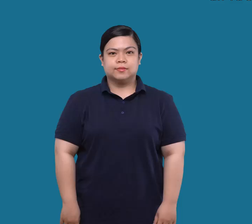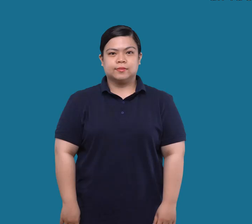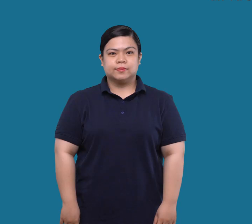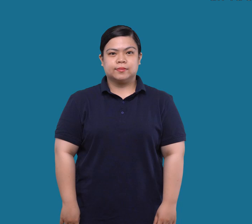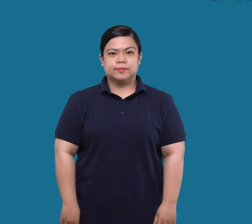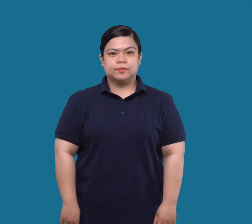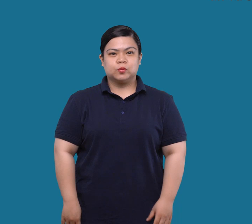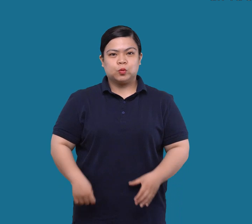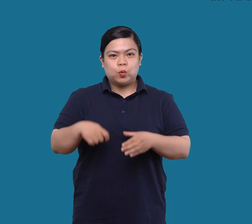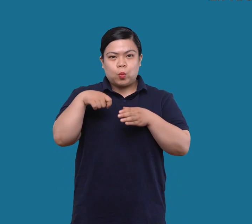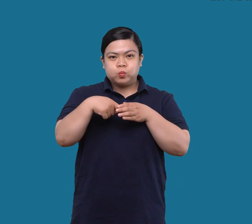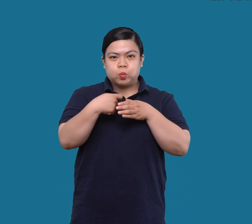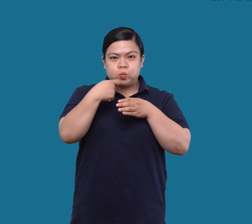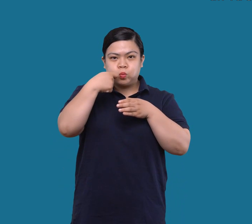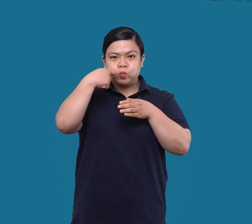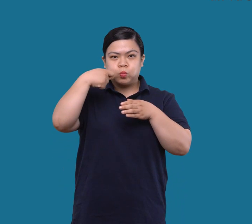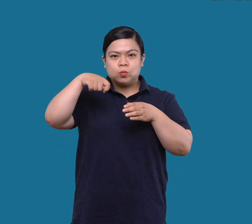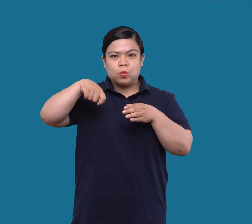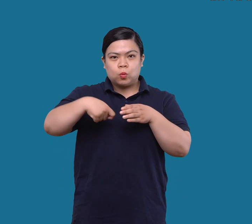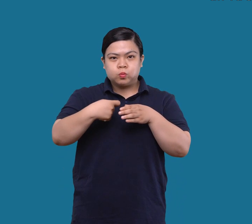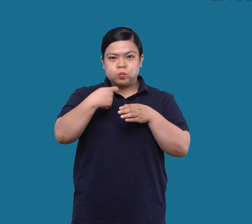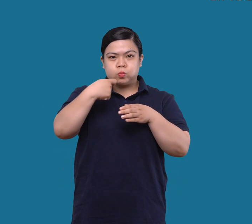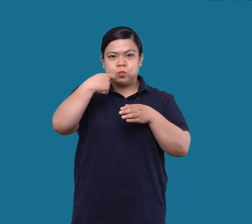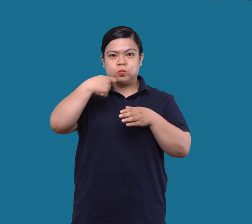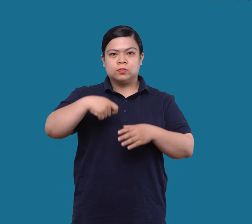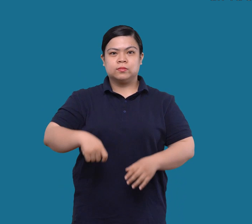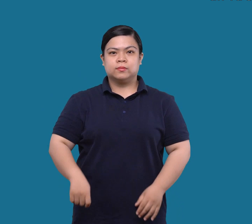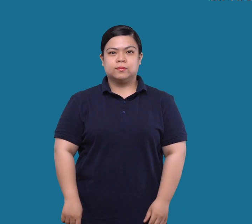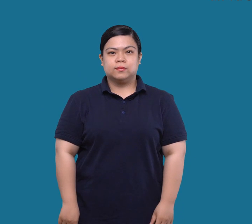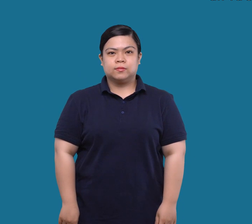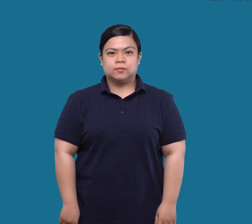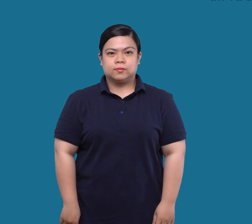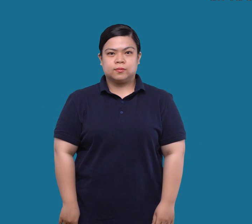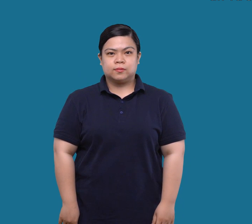ăn vú sữa (bằng thìa)